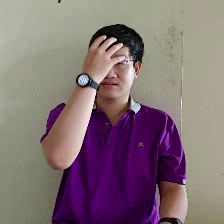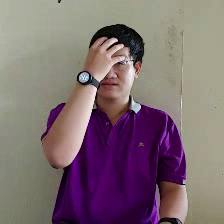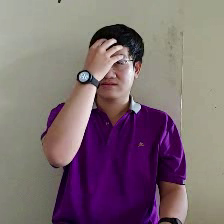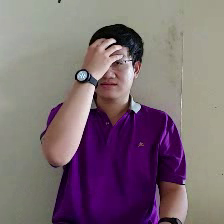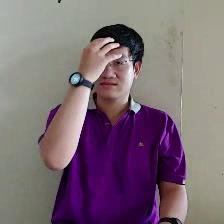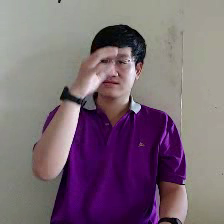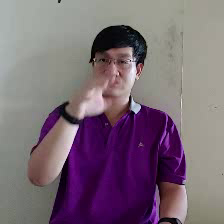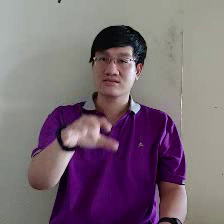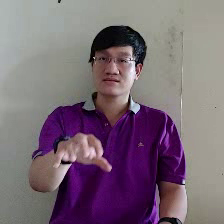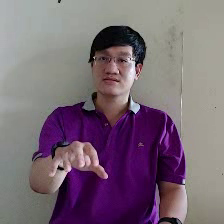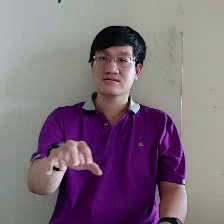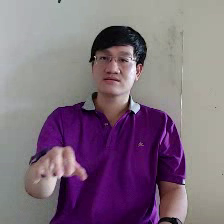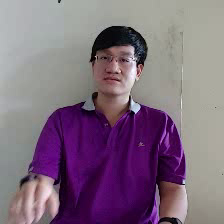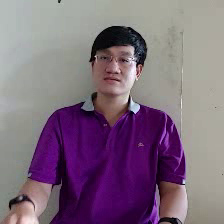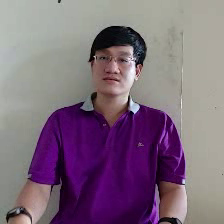Áp dụng